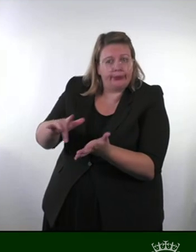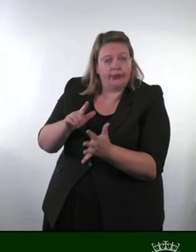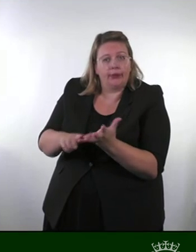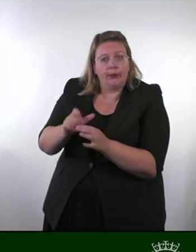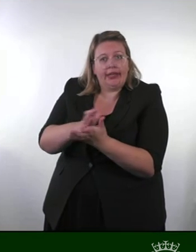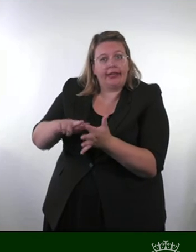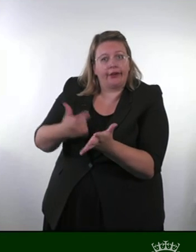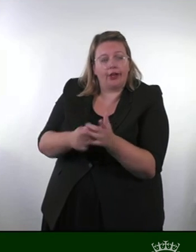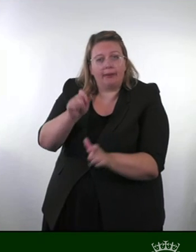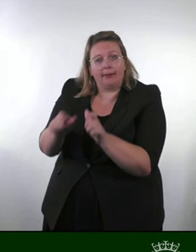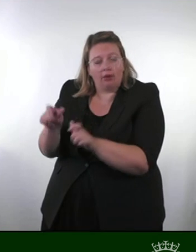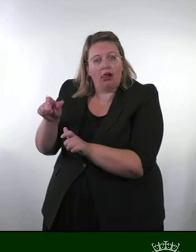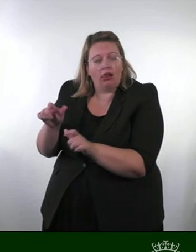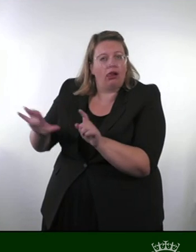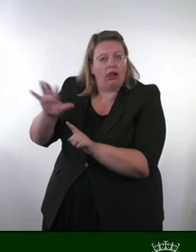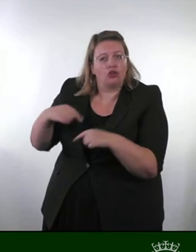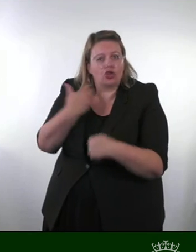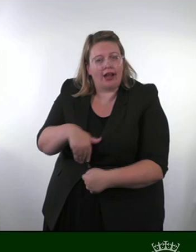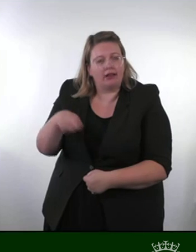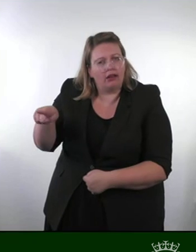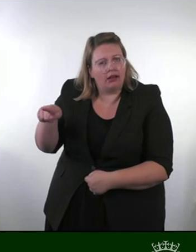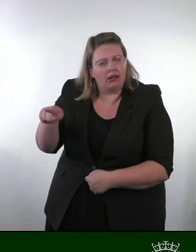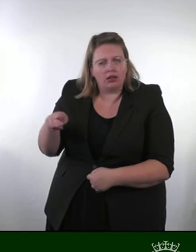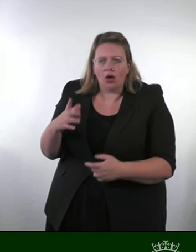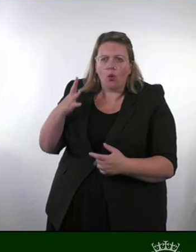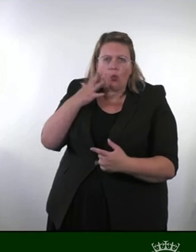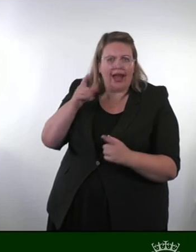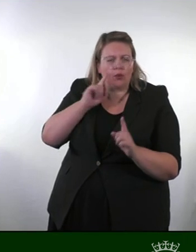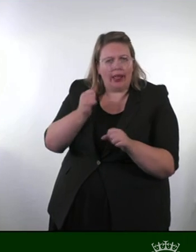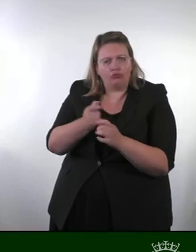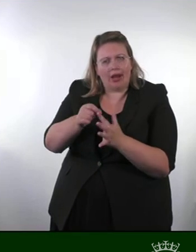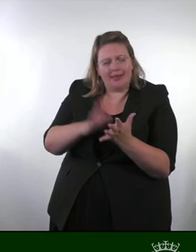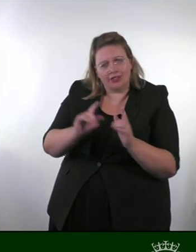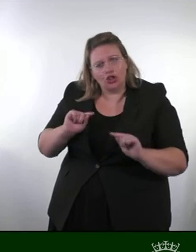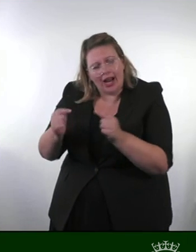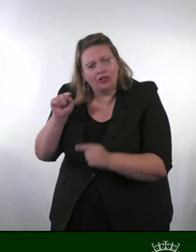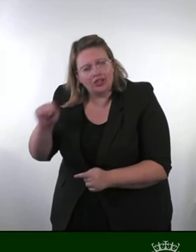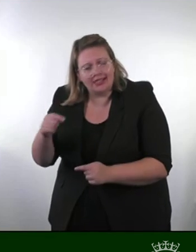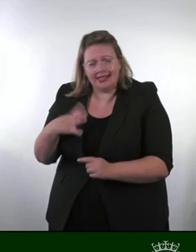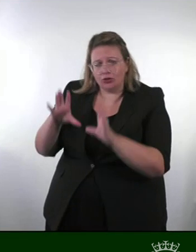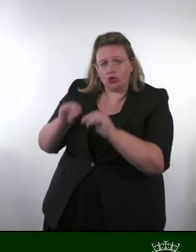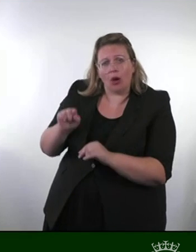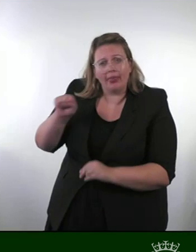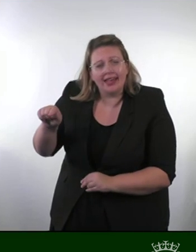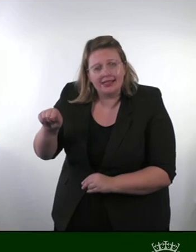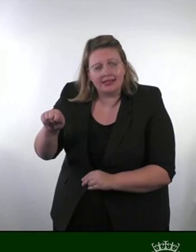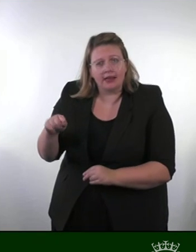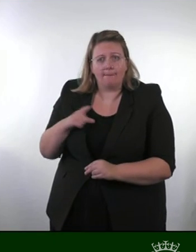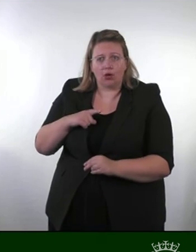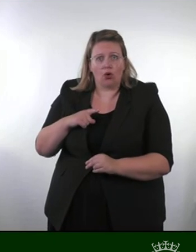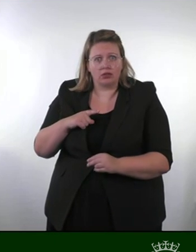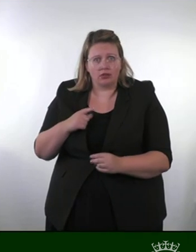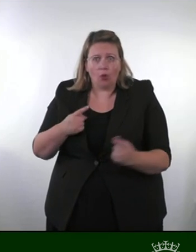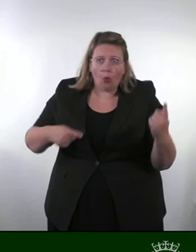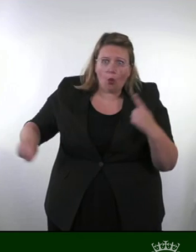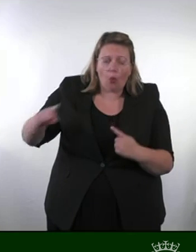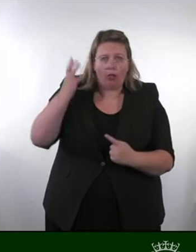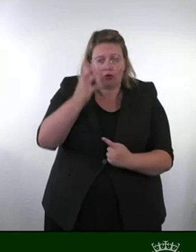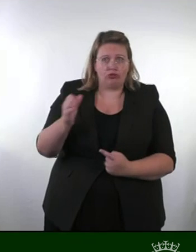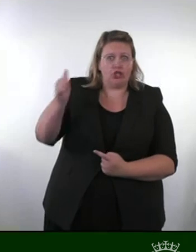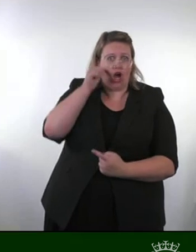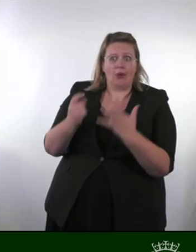When will he lead the organisation of an international tribunal, because this time no country can say that it did not know?